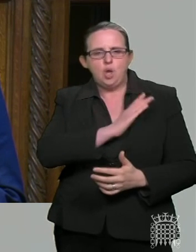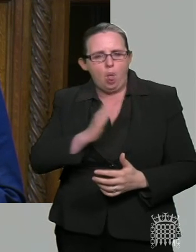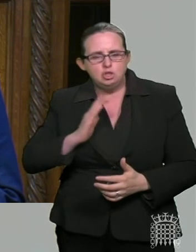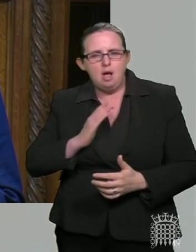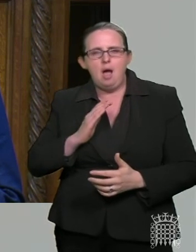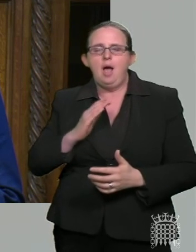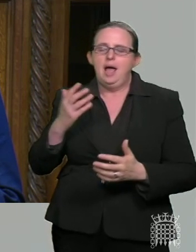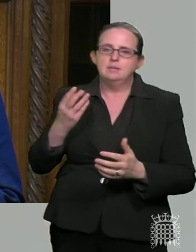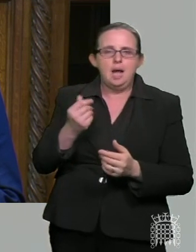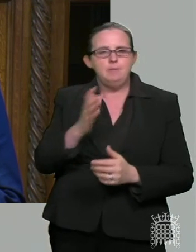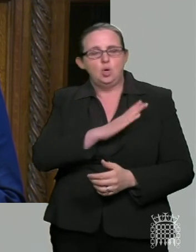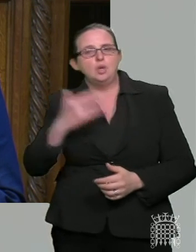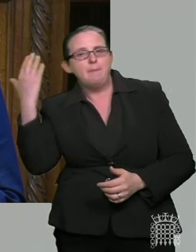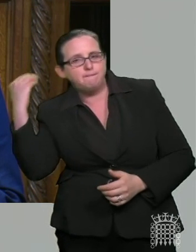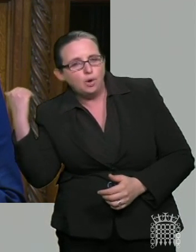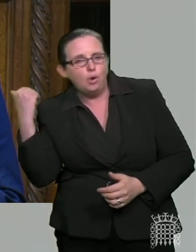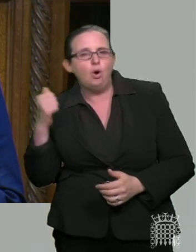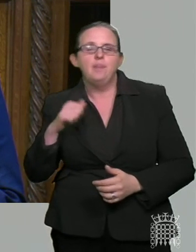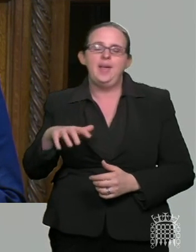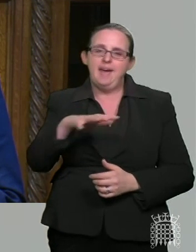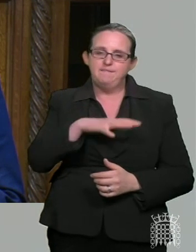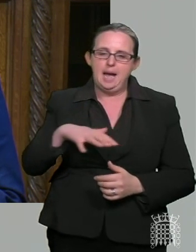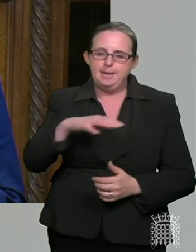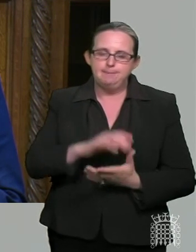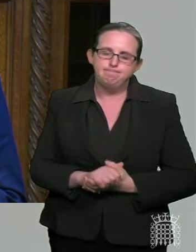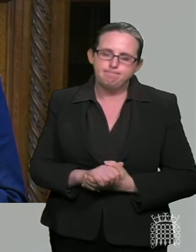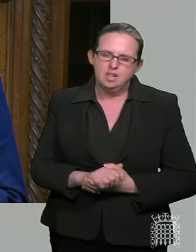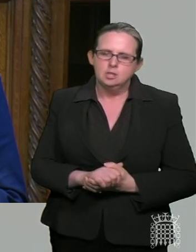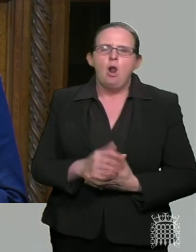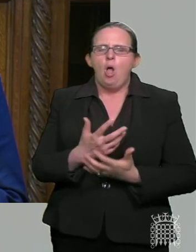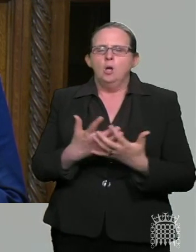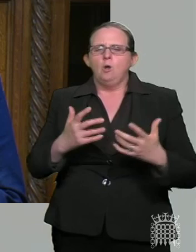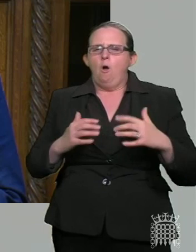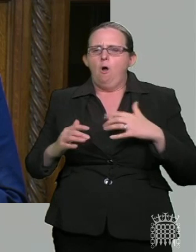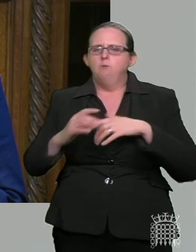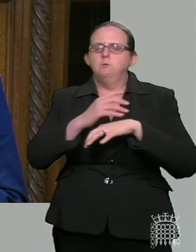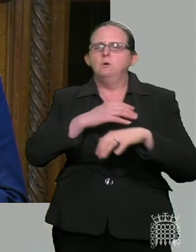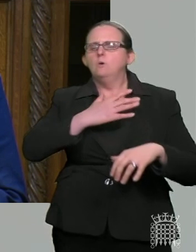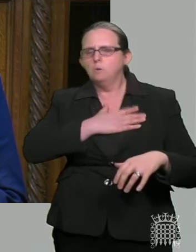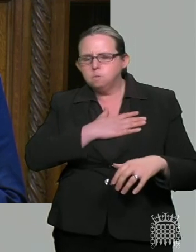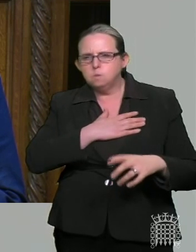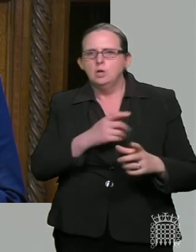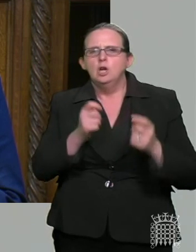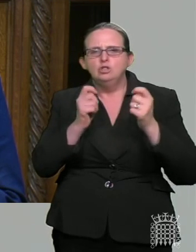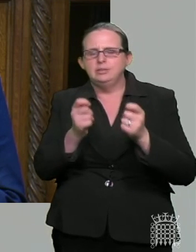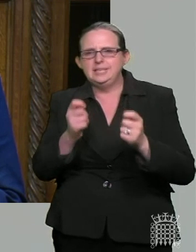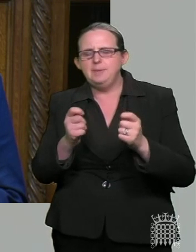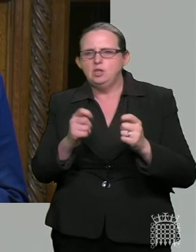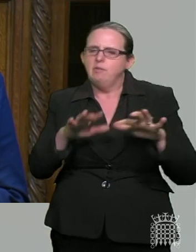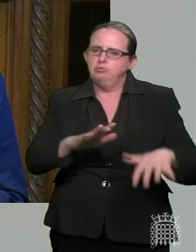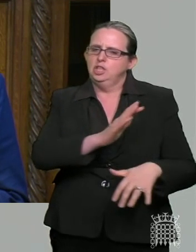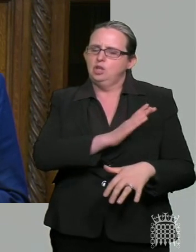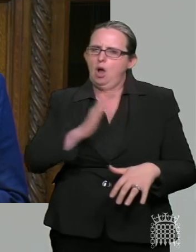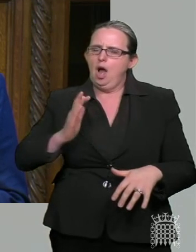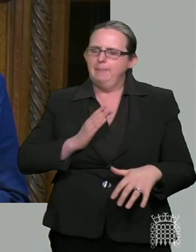My right honourable Friend will understand that feelings are running high in Wiltshire about the treatment of British Army veterans of the conflict in Northern Ireland.